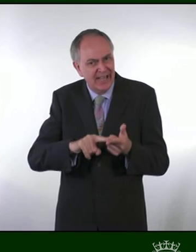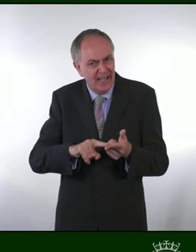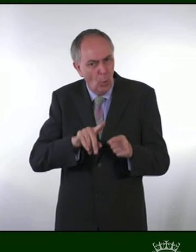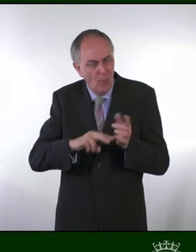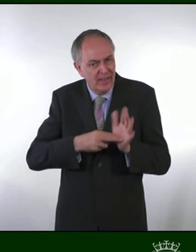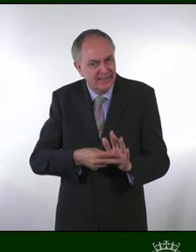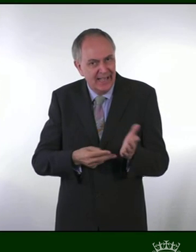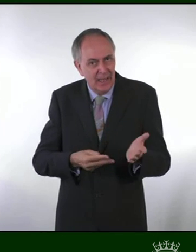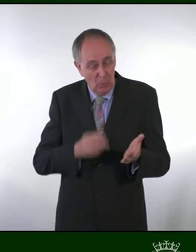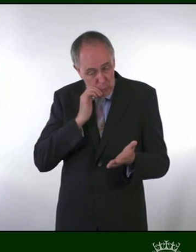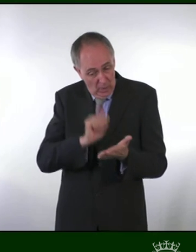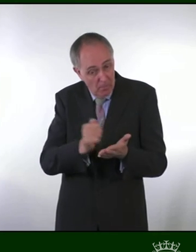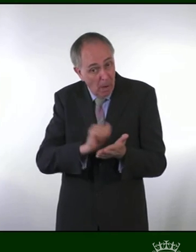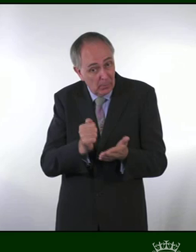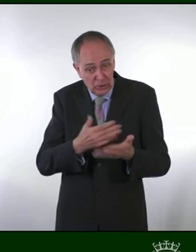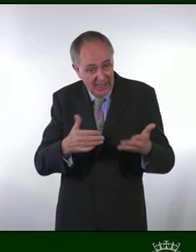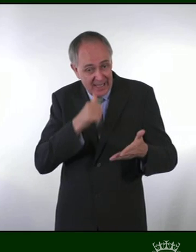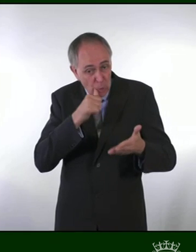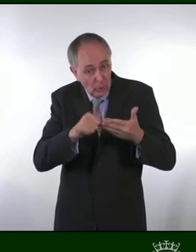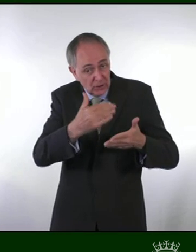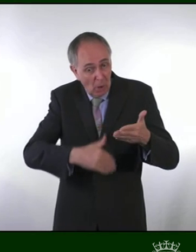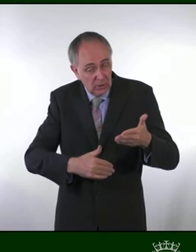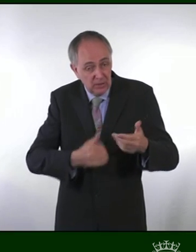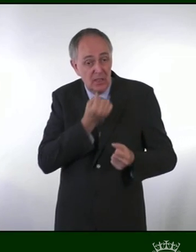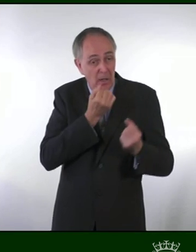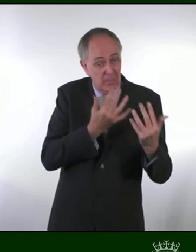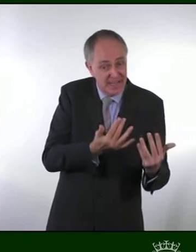Will he publish all relevant correspondence between No.